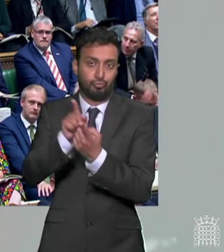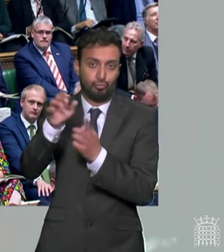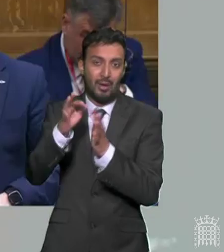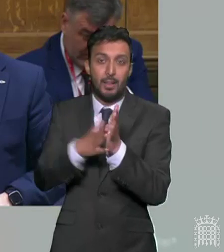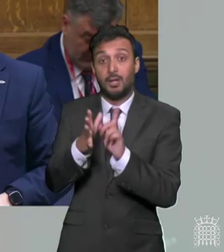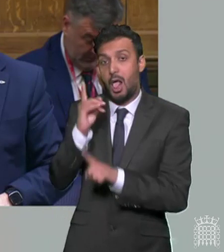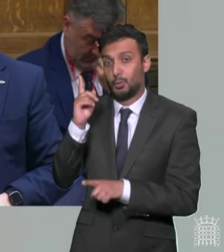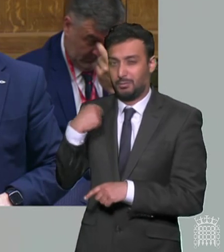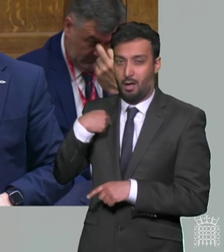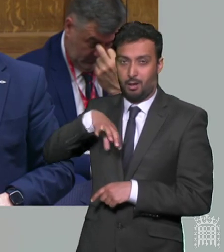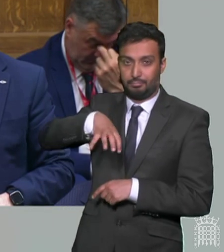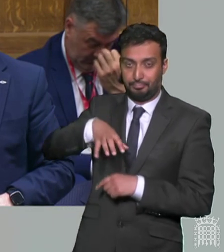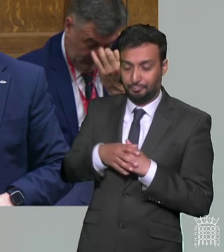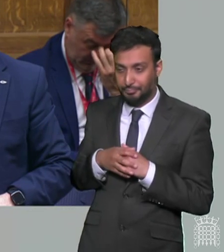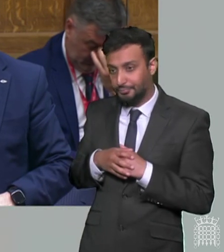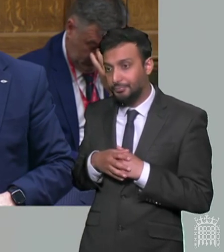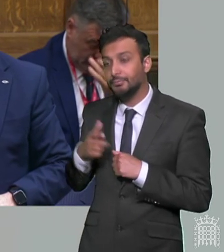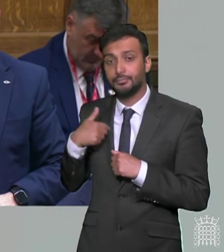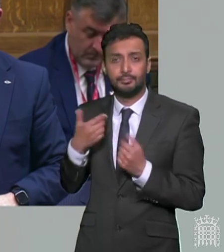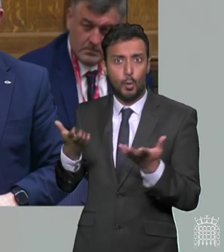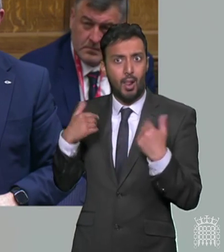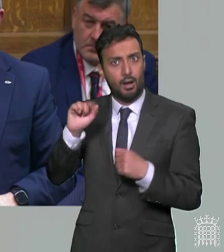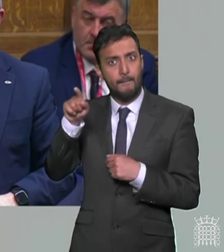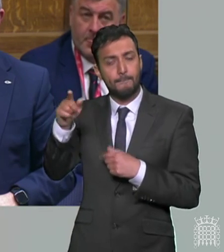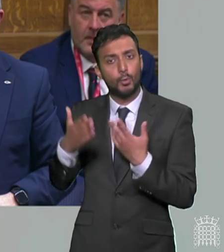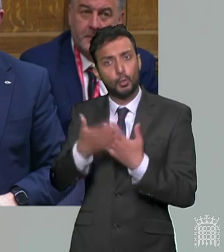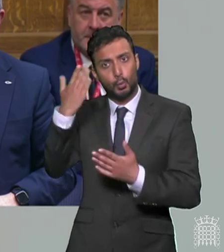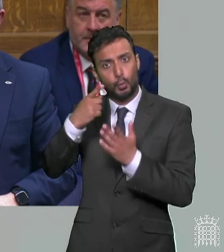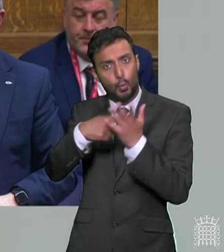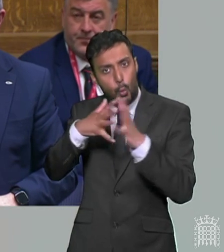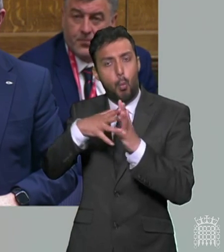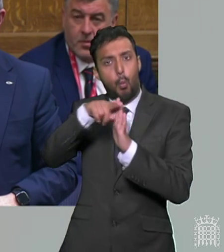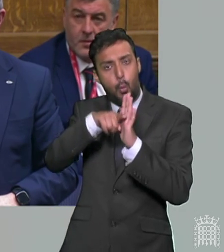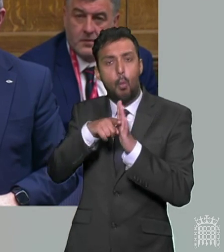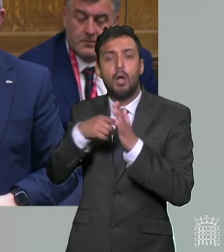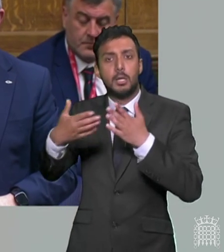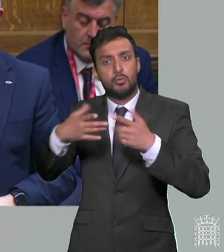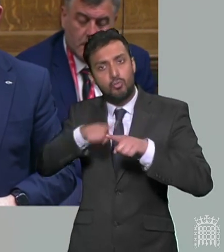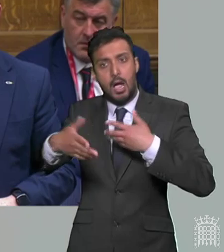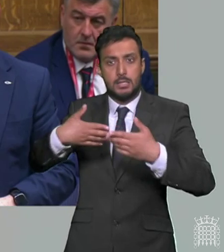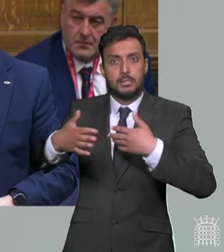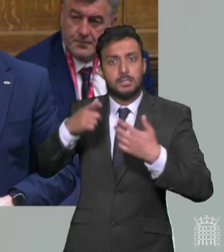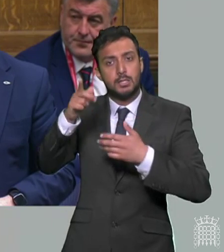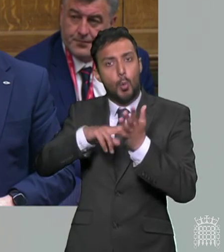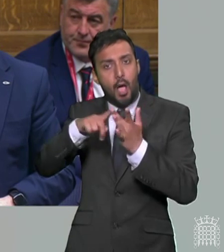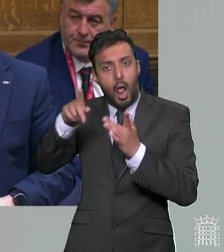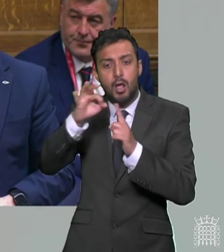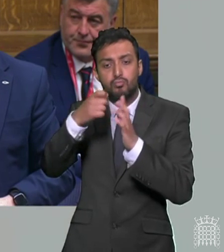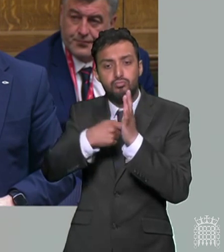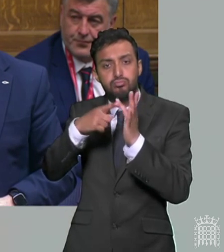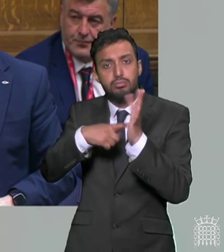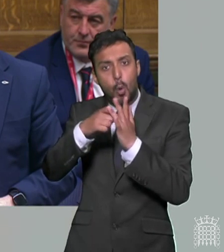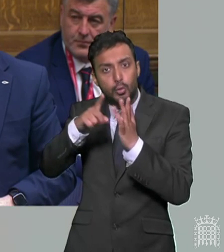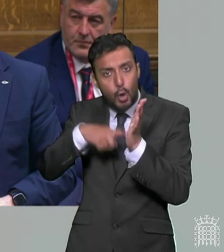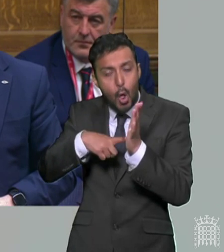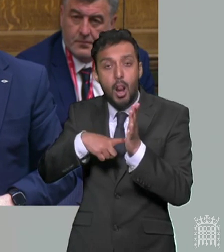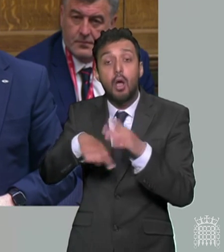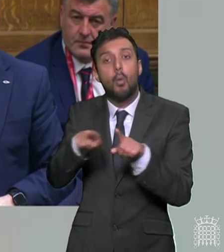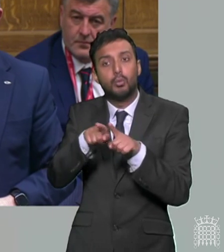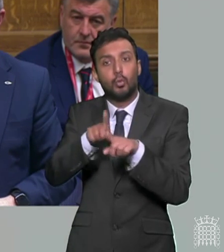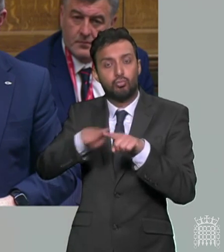We welcome his commitment to introduce legislation to deal with the protocol and the Irish sea border, and to protect the Belfast/Good Friday agreement.